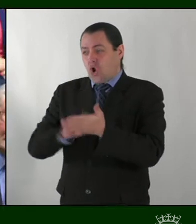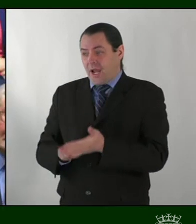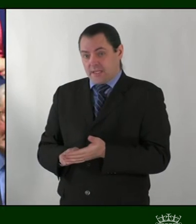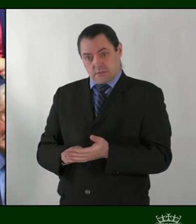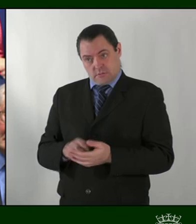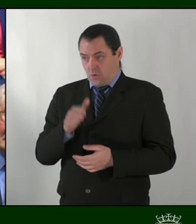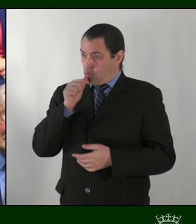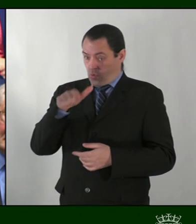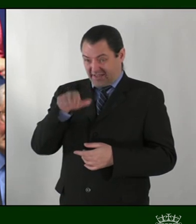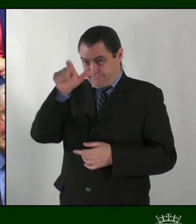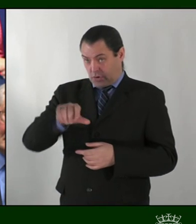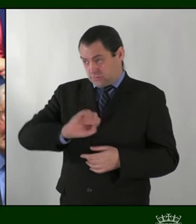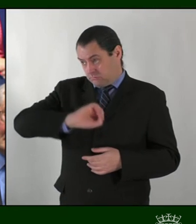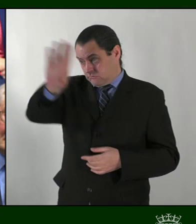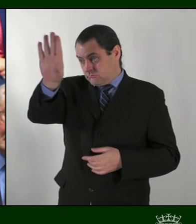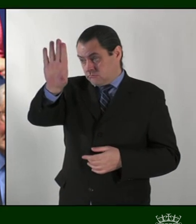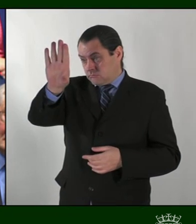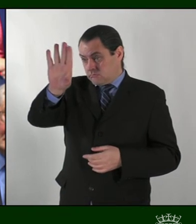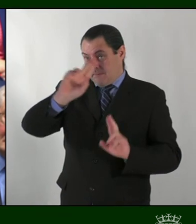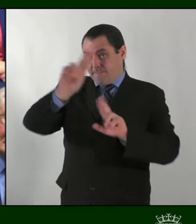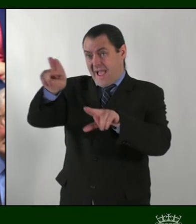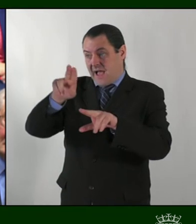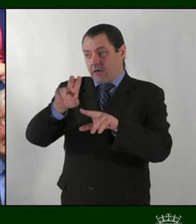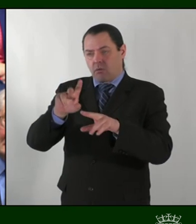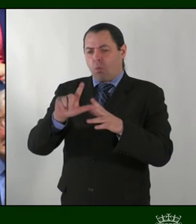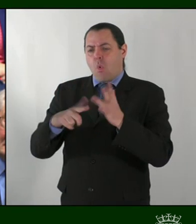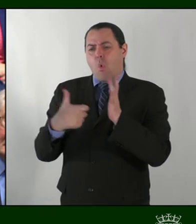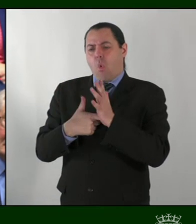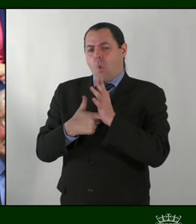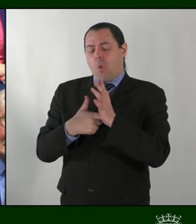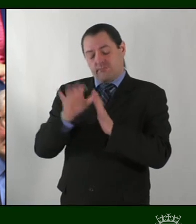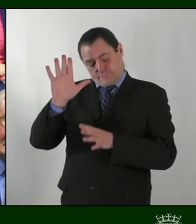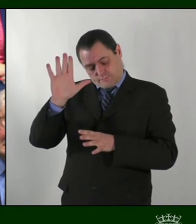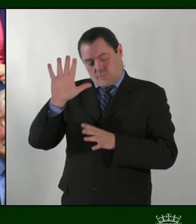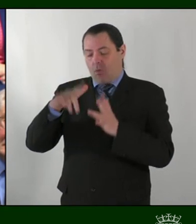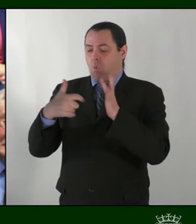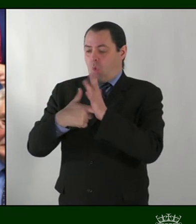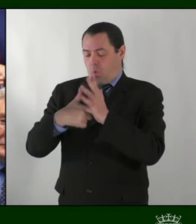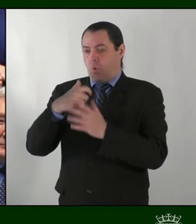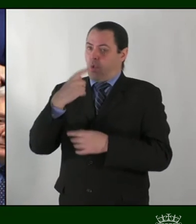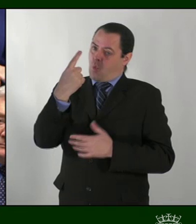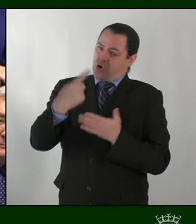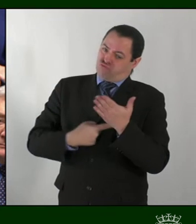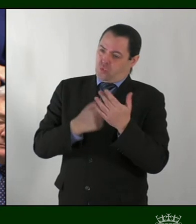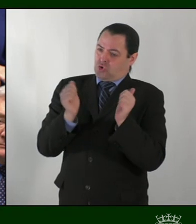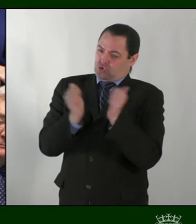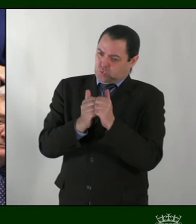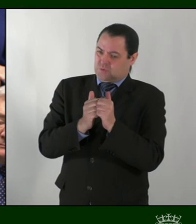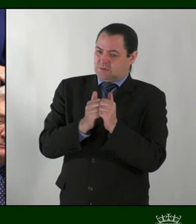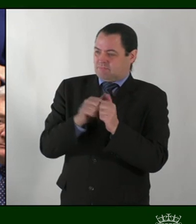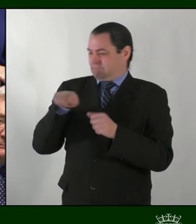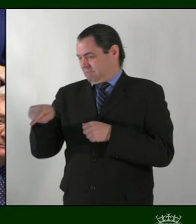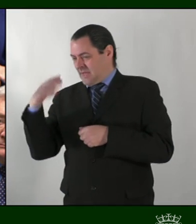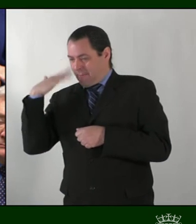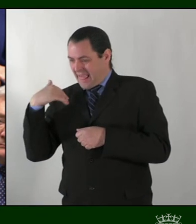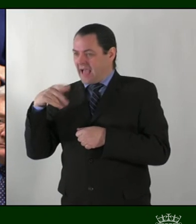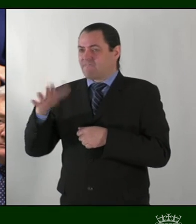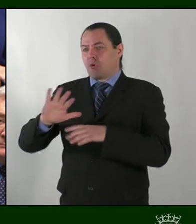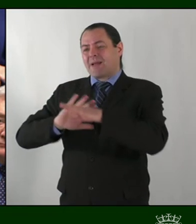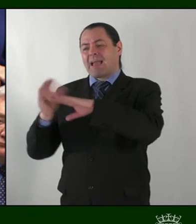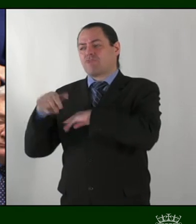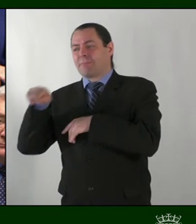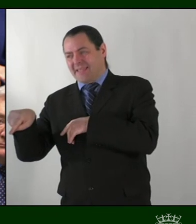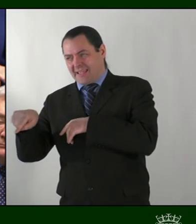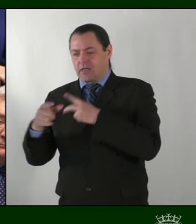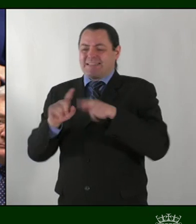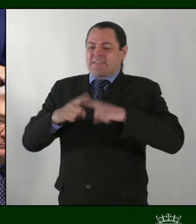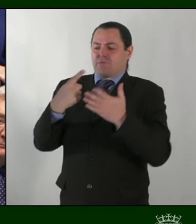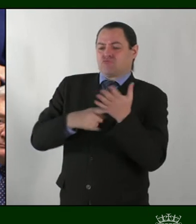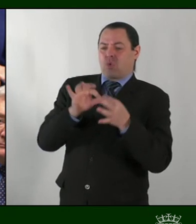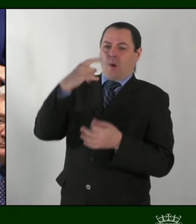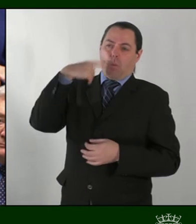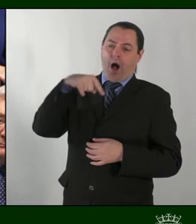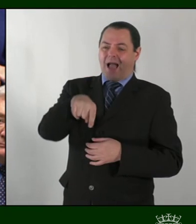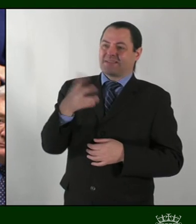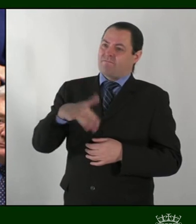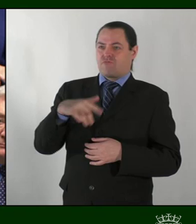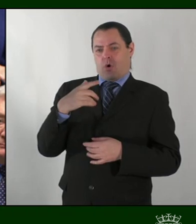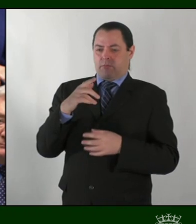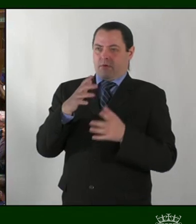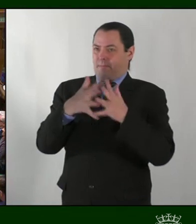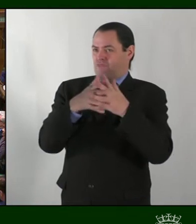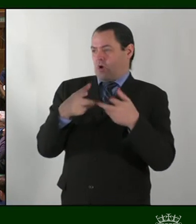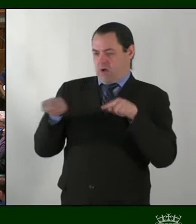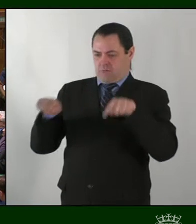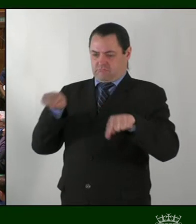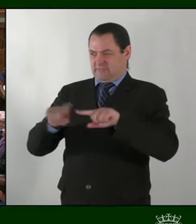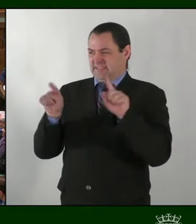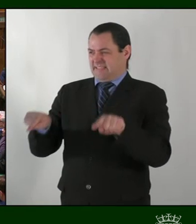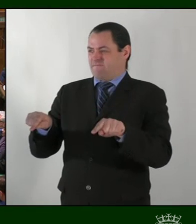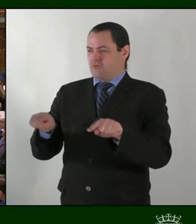would the Prime Minister deport that boy; or is it one rule for young black boys from the Caribbean and another for white boys from the United States?